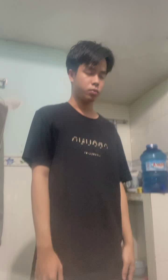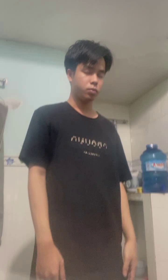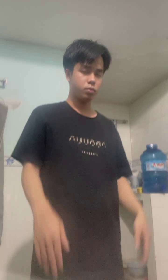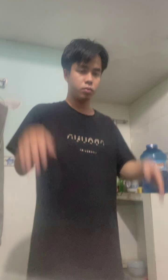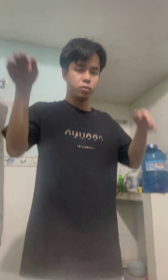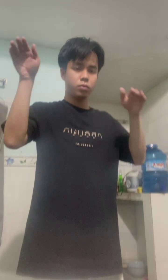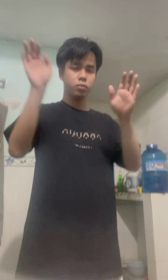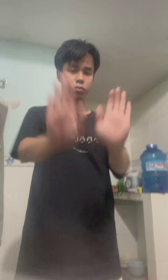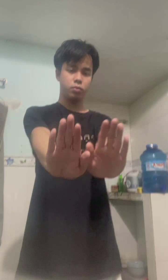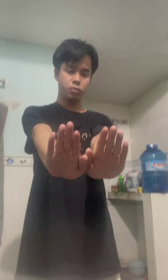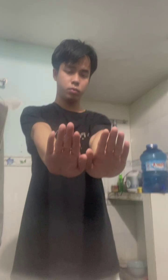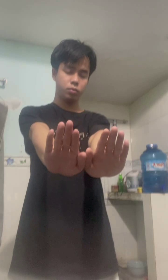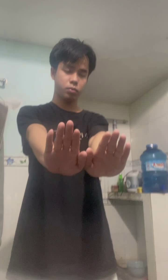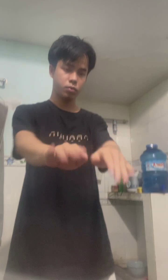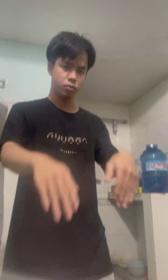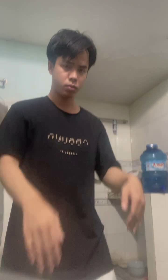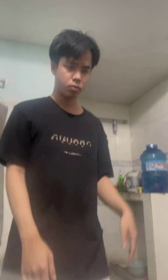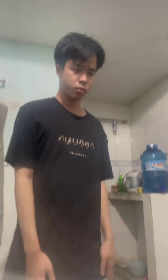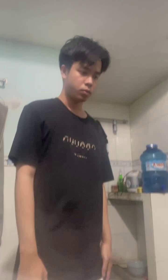dung lai